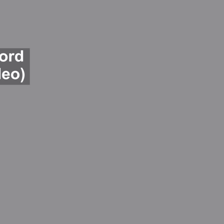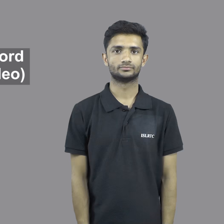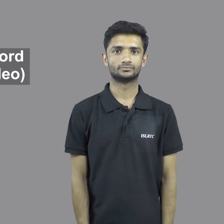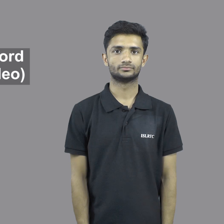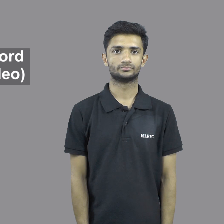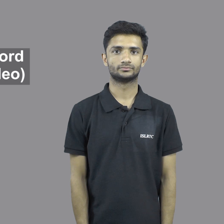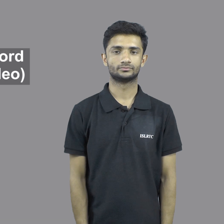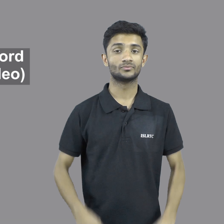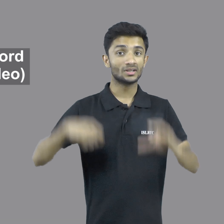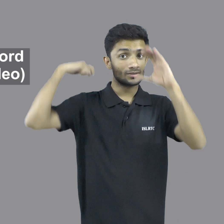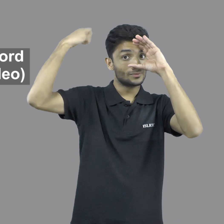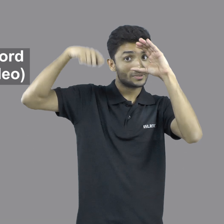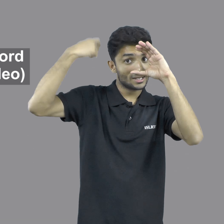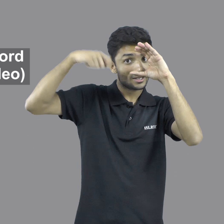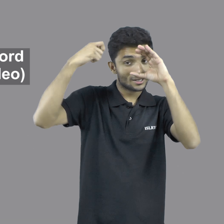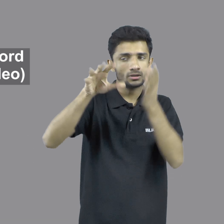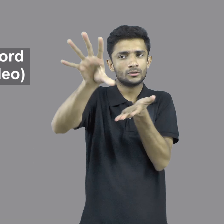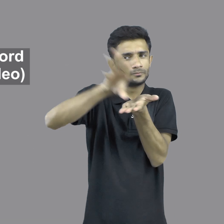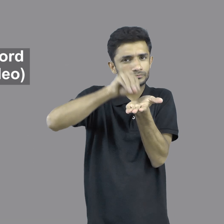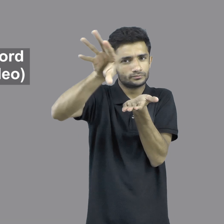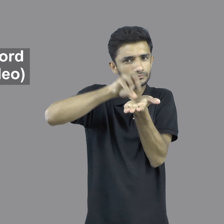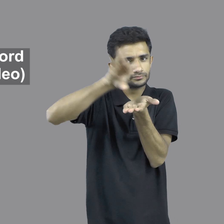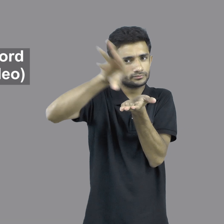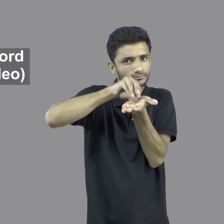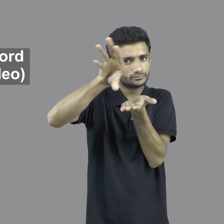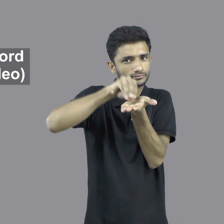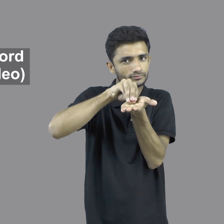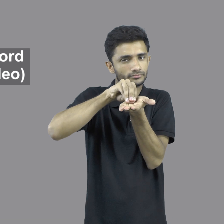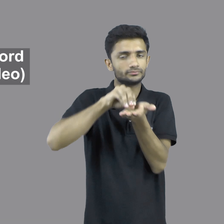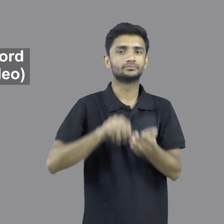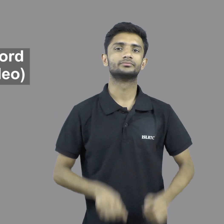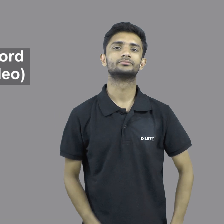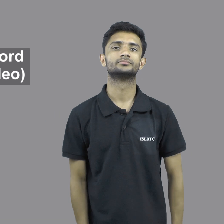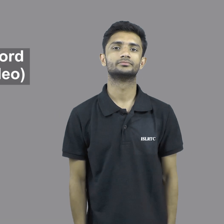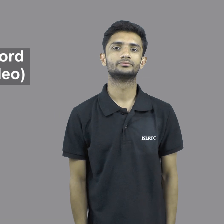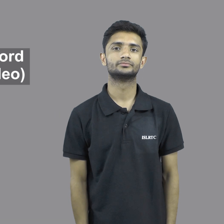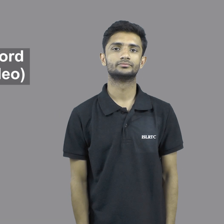Record (Video)